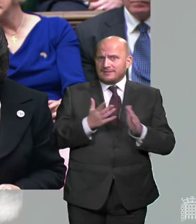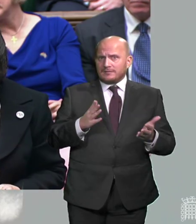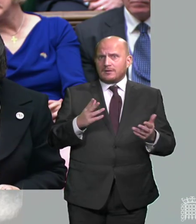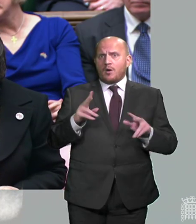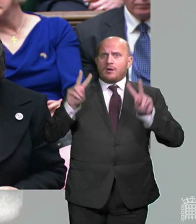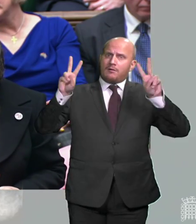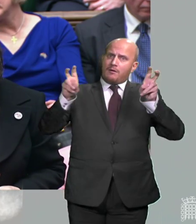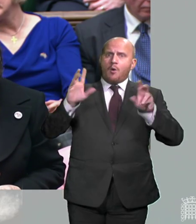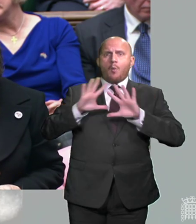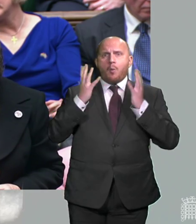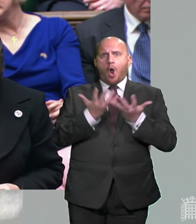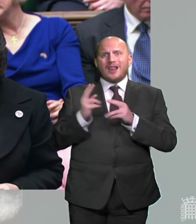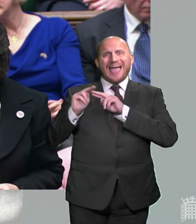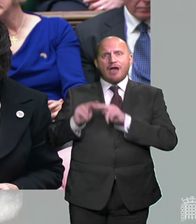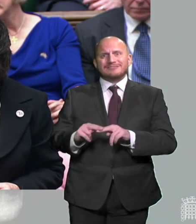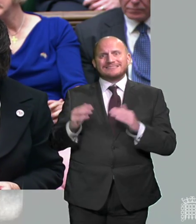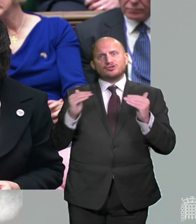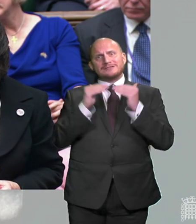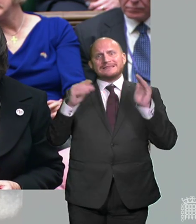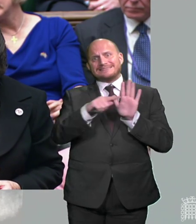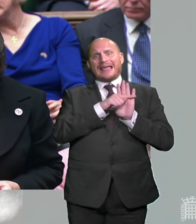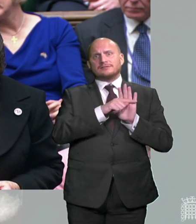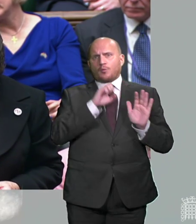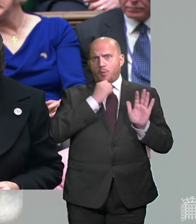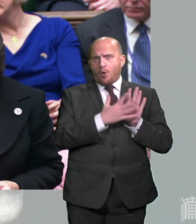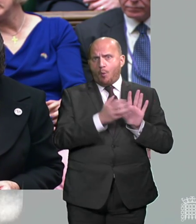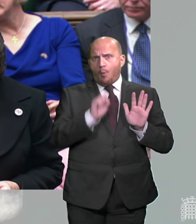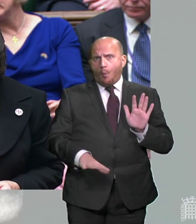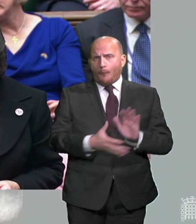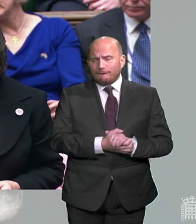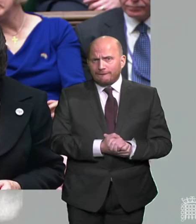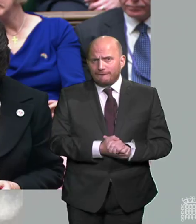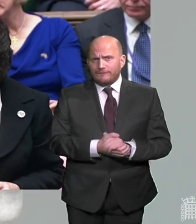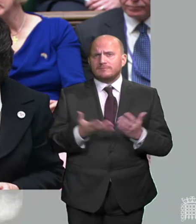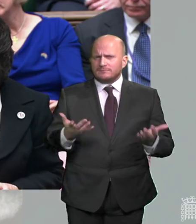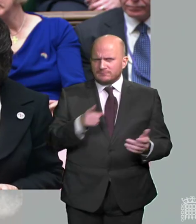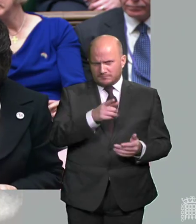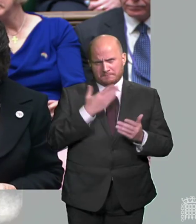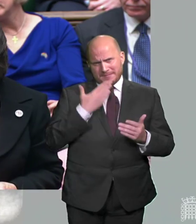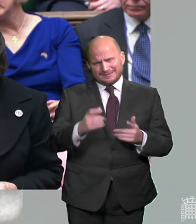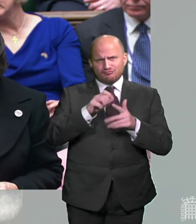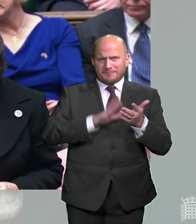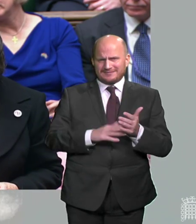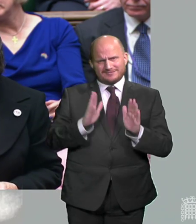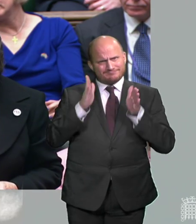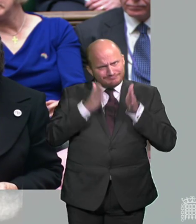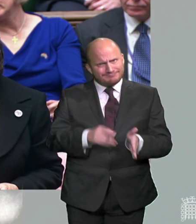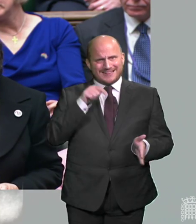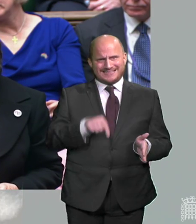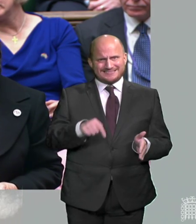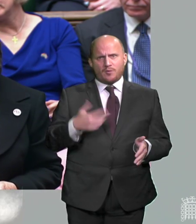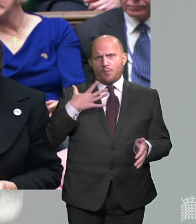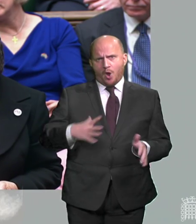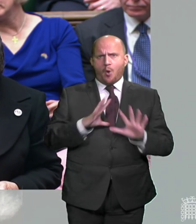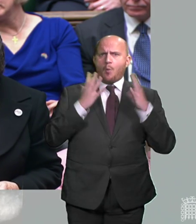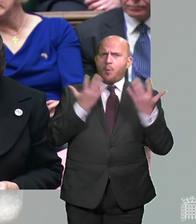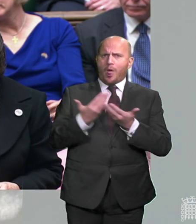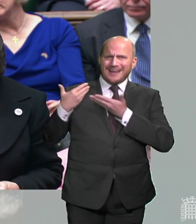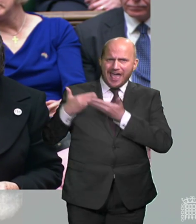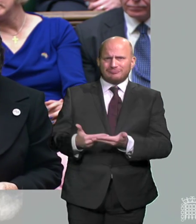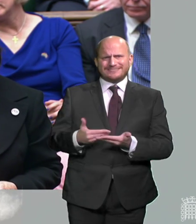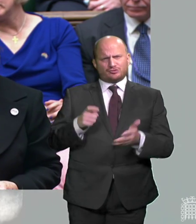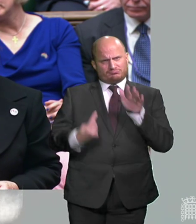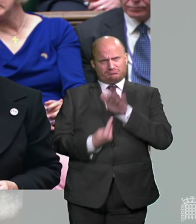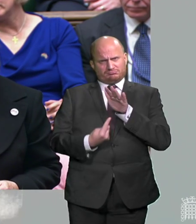Will my right honourable Friend confirm that the Government will pay close attention to this case to ensure that we do not lose our world heritage status?